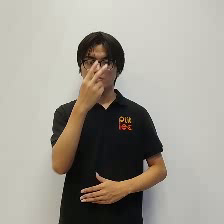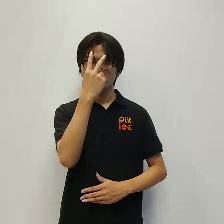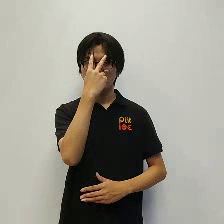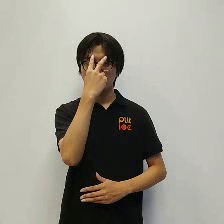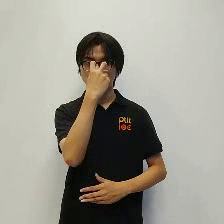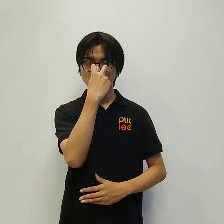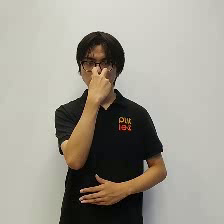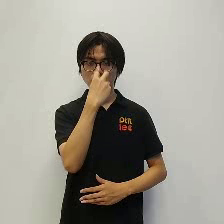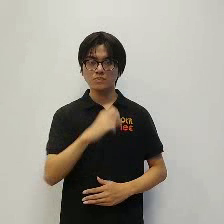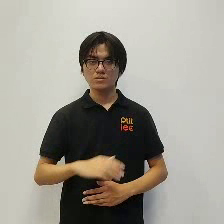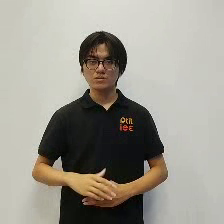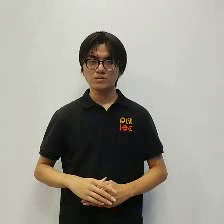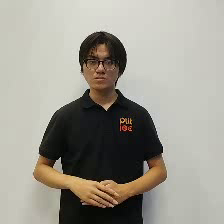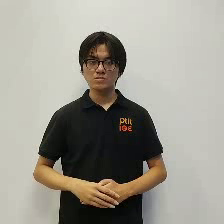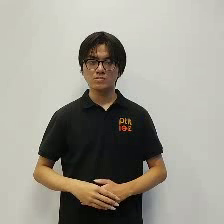Khóc